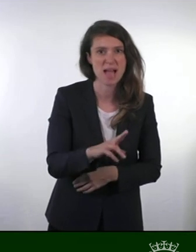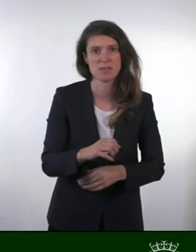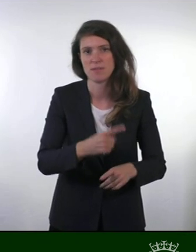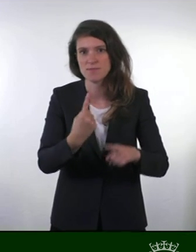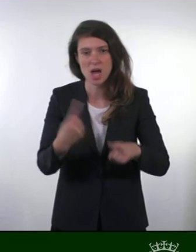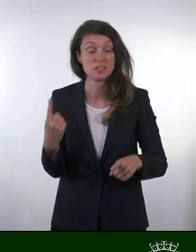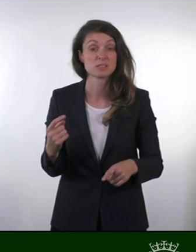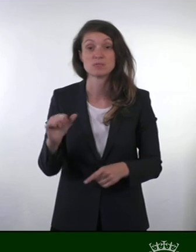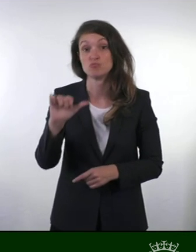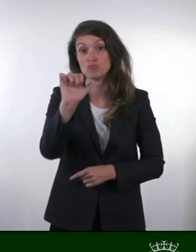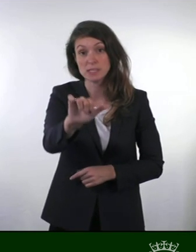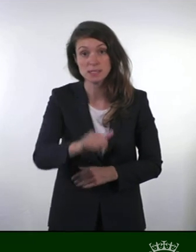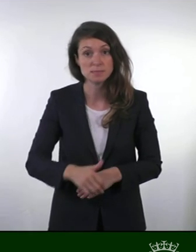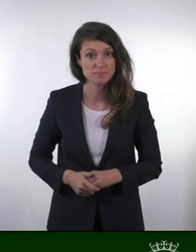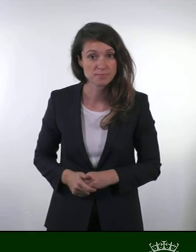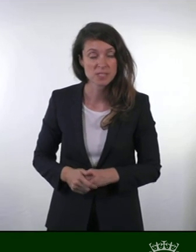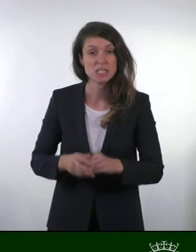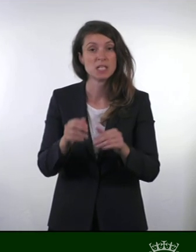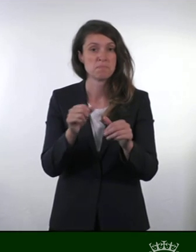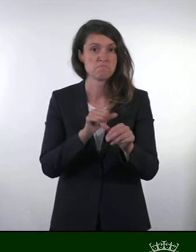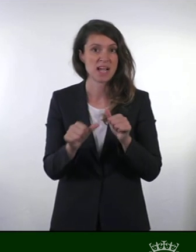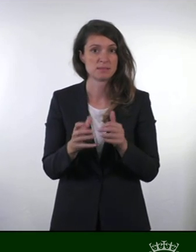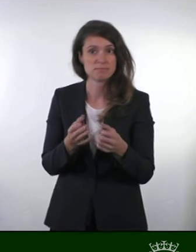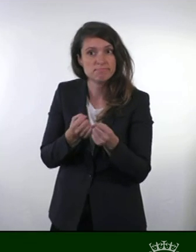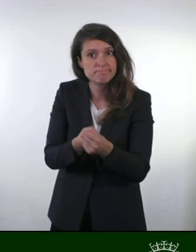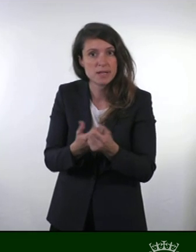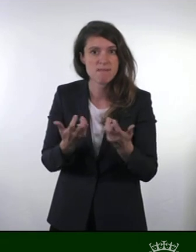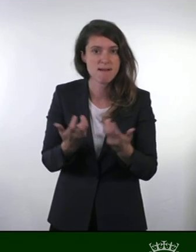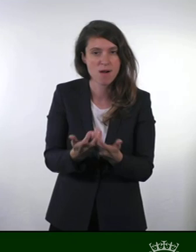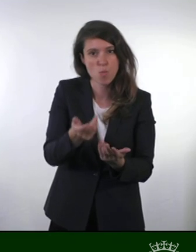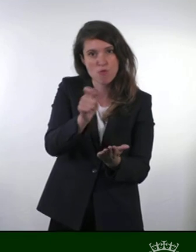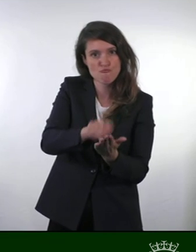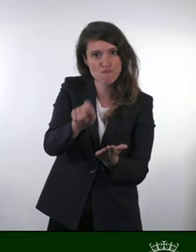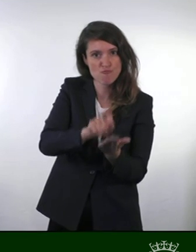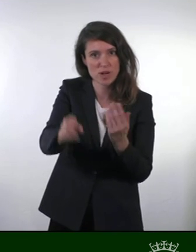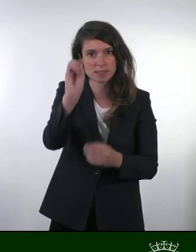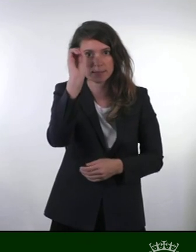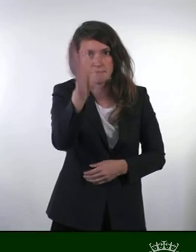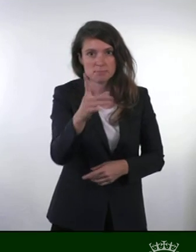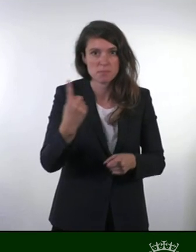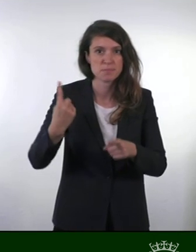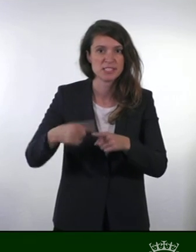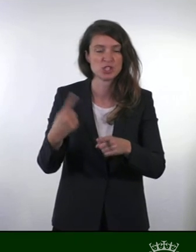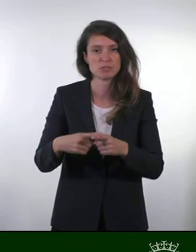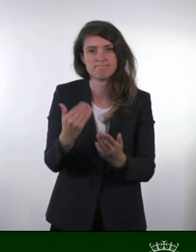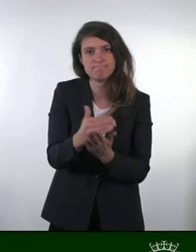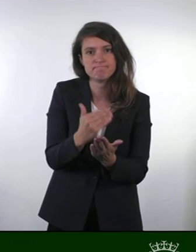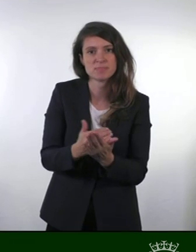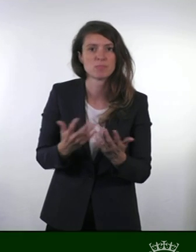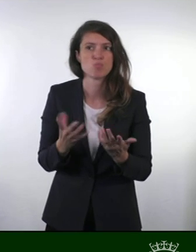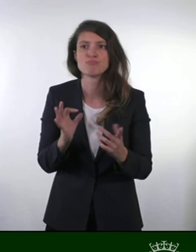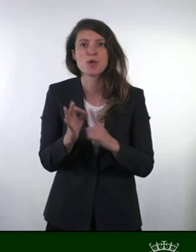He is absolutely right, and the best thing I can do is write to him immediately, setting out what we propose to do.